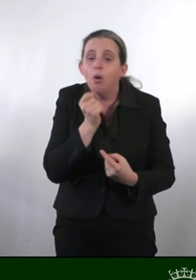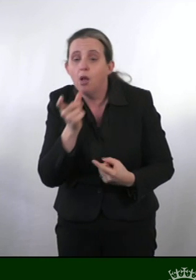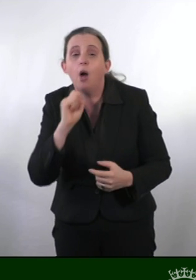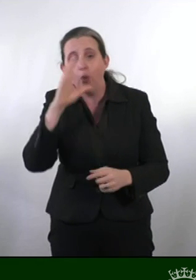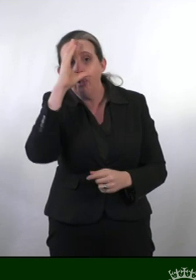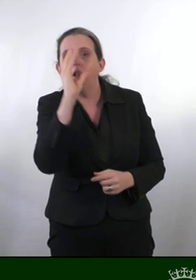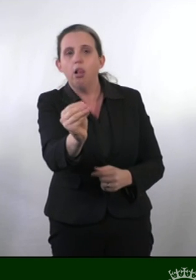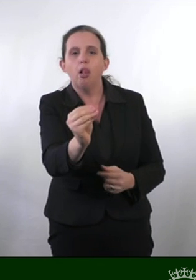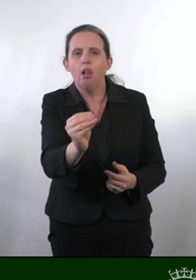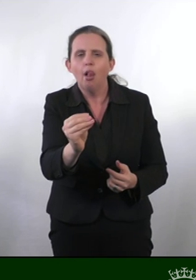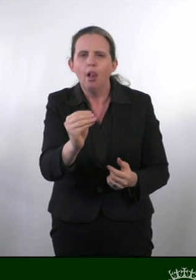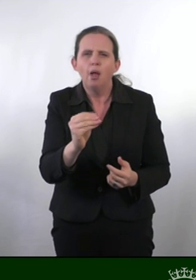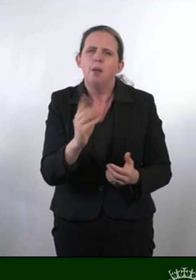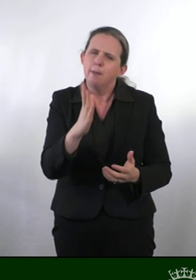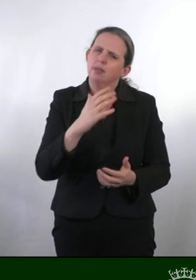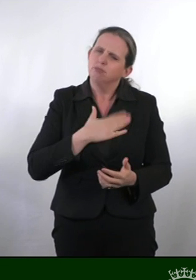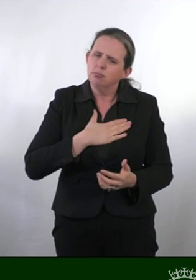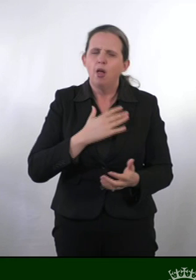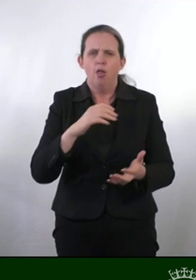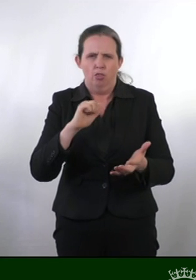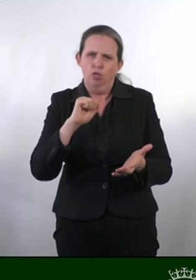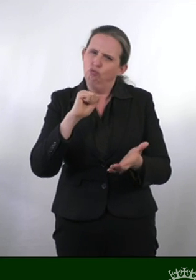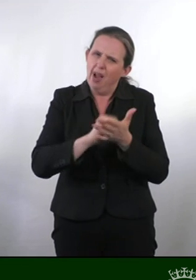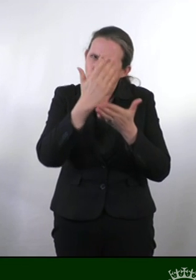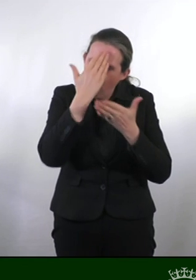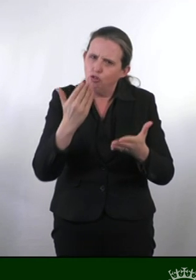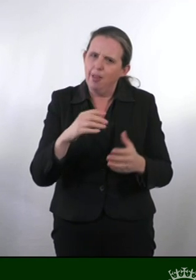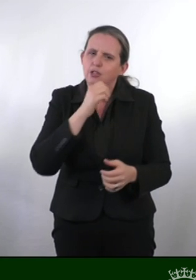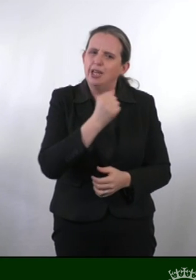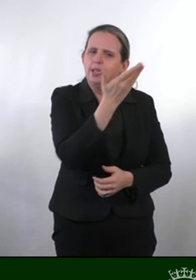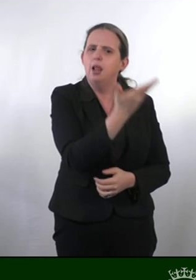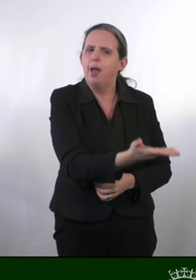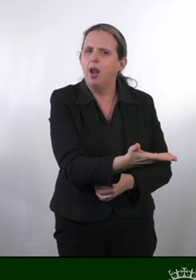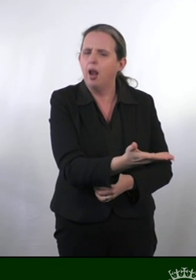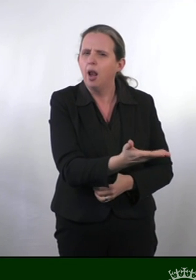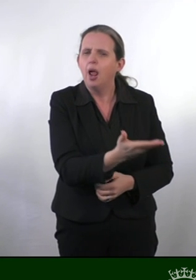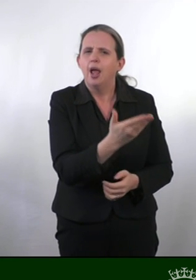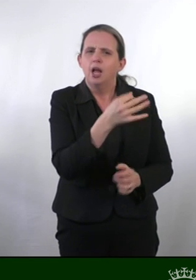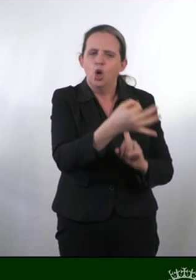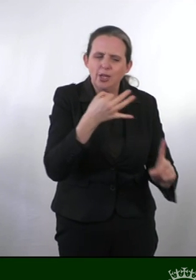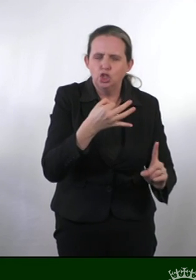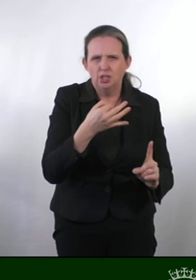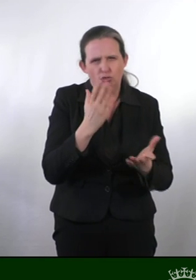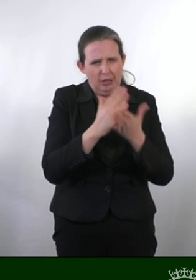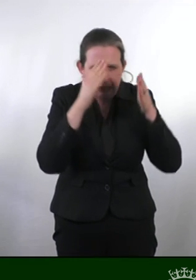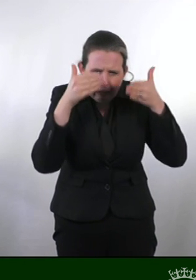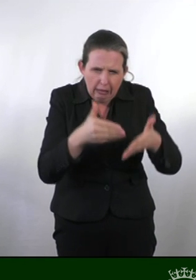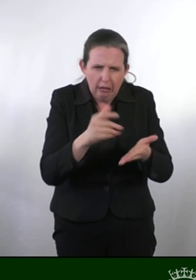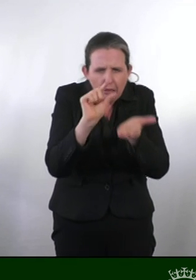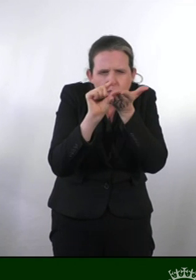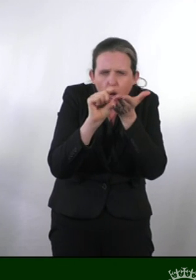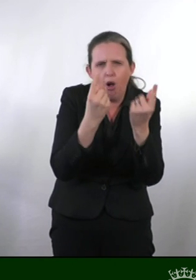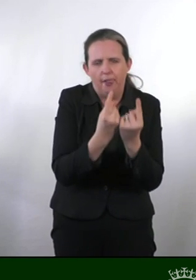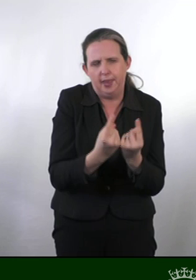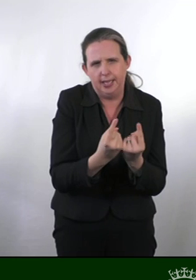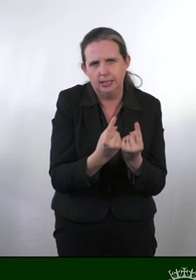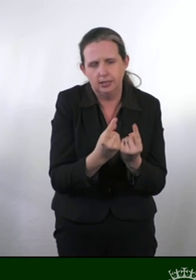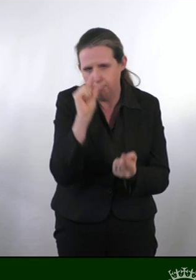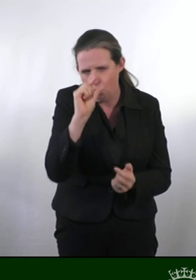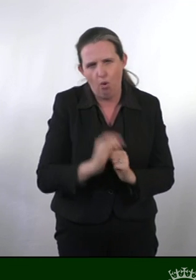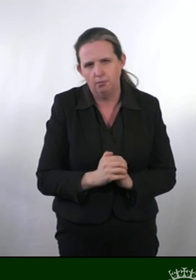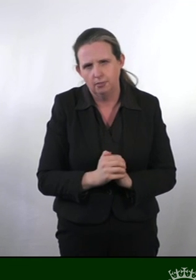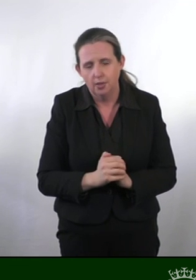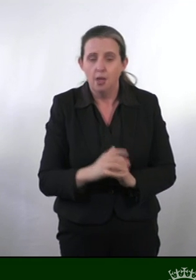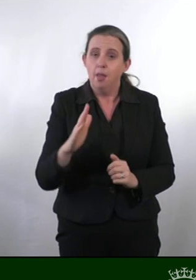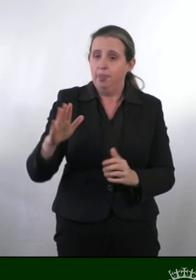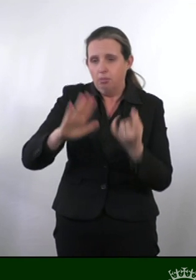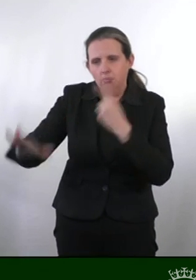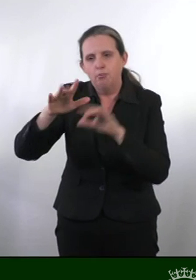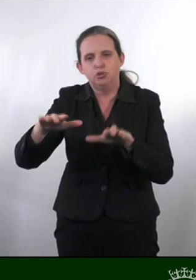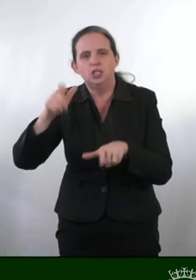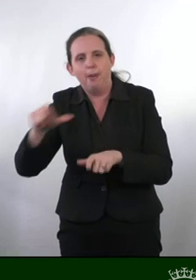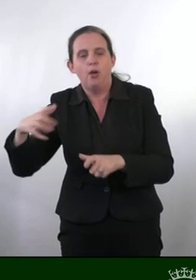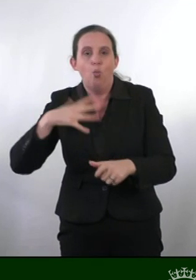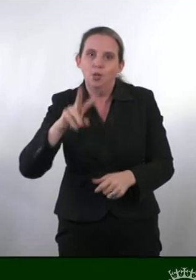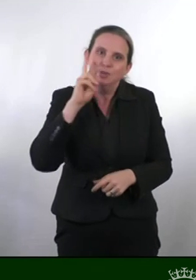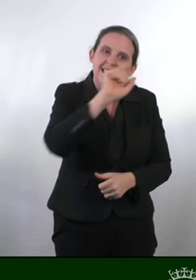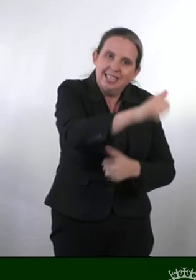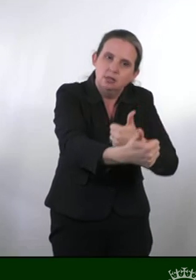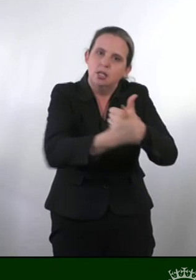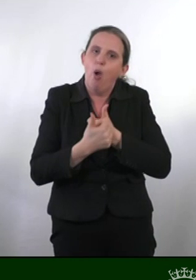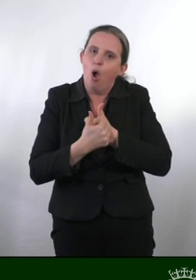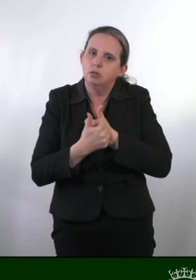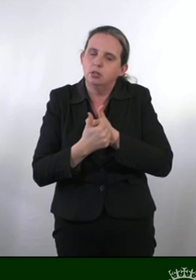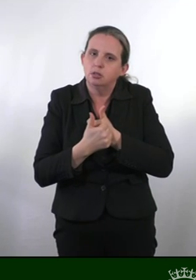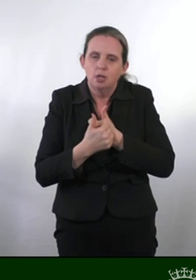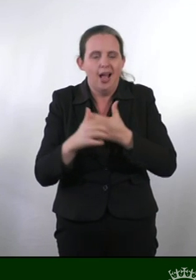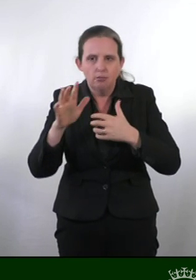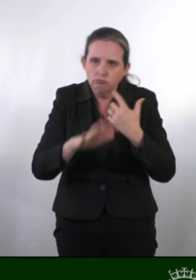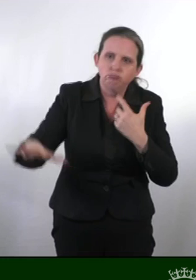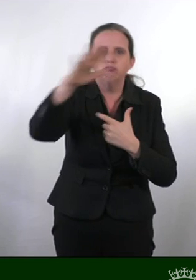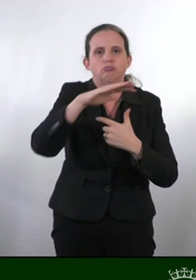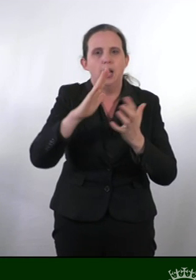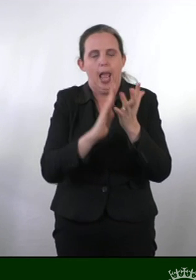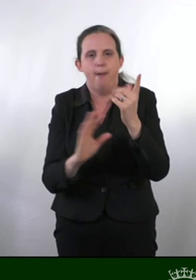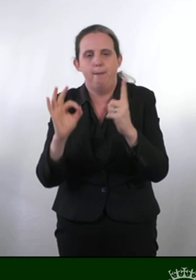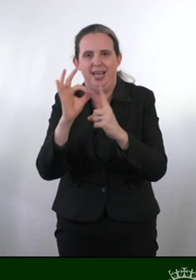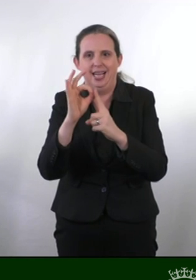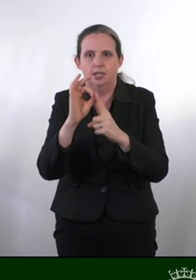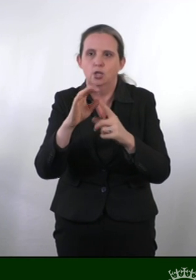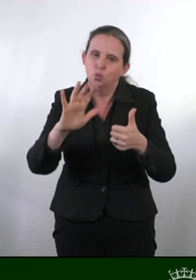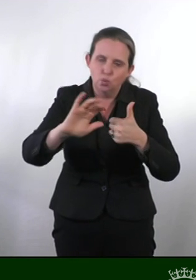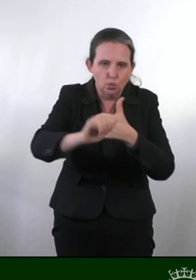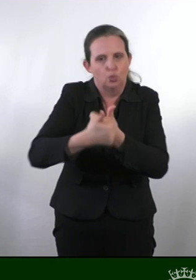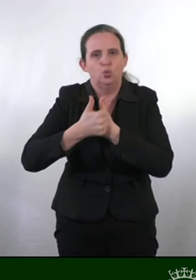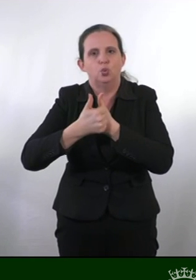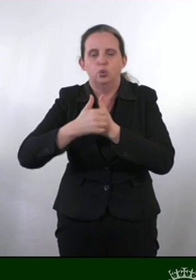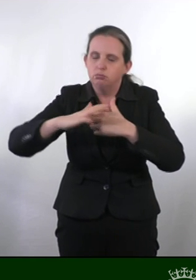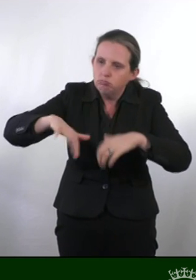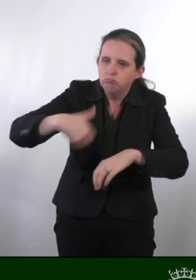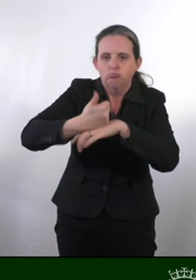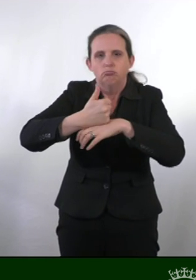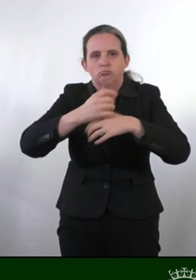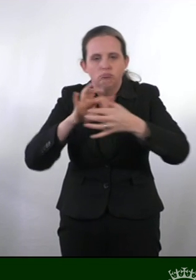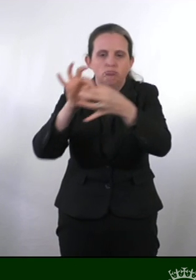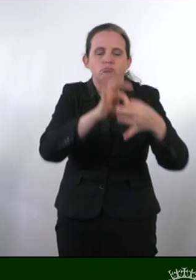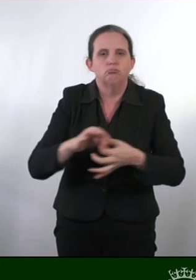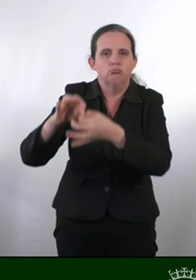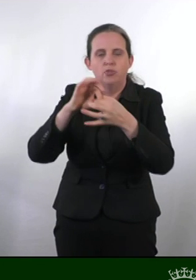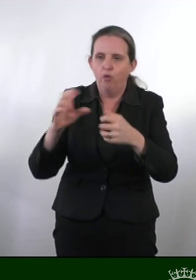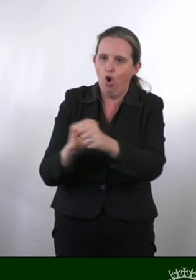But I may say that I think the right hon. and learned Gentleman is really concentrating on trivia when what the people of this country want is to see his support, and the support of politicians across the House, for the tough measures that we are putting in to defeat coronavirus.